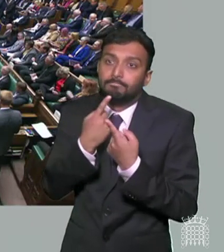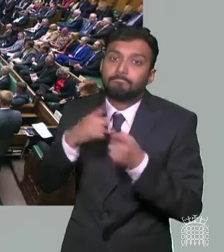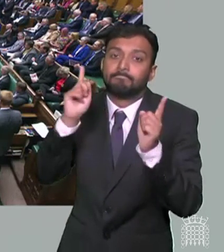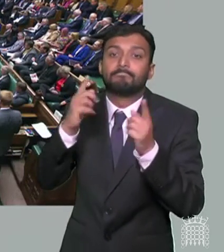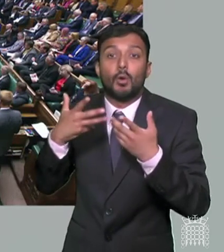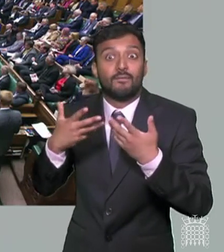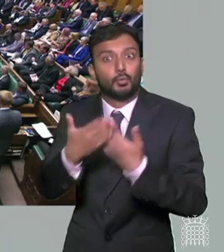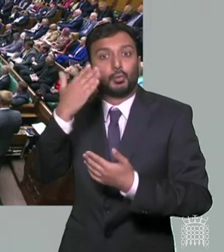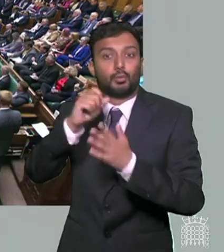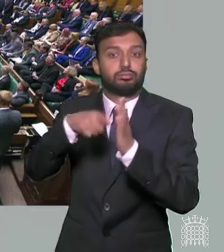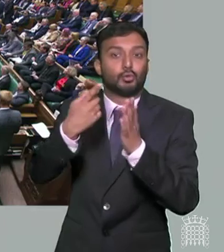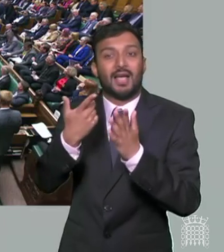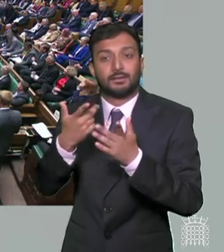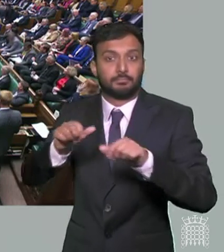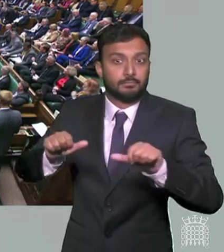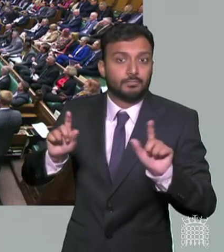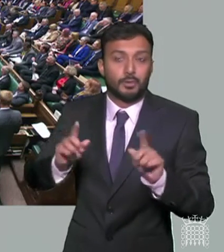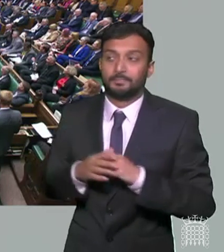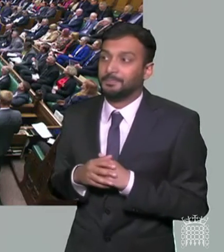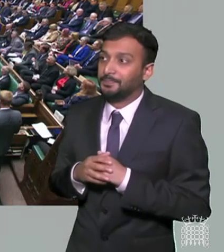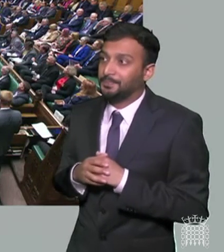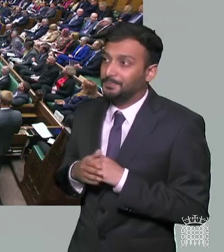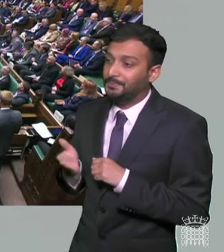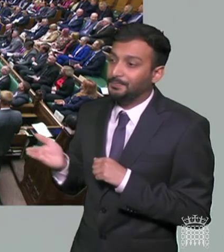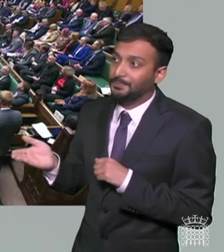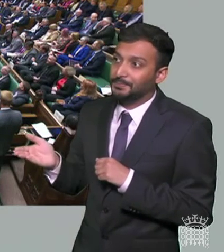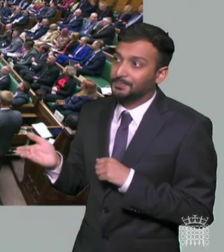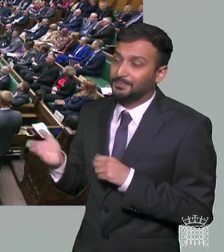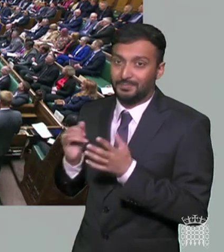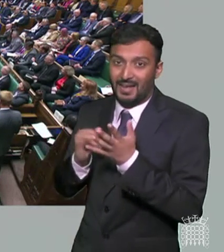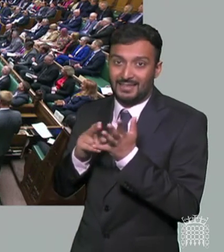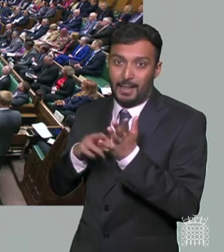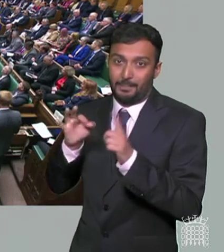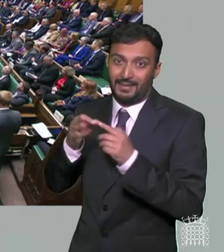I call the parliamentary leader of the SNP.